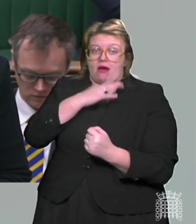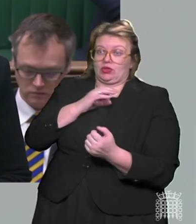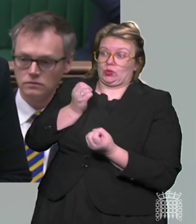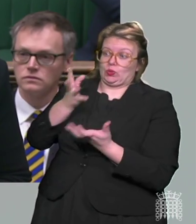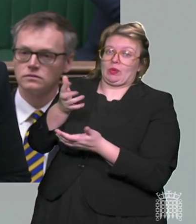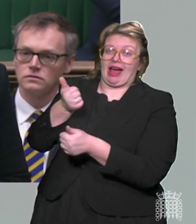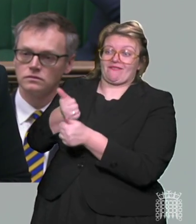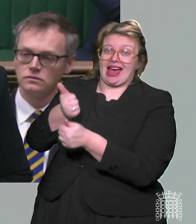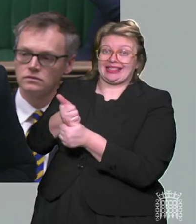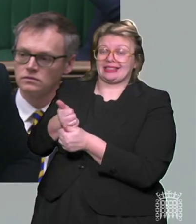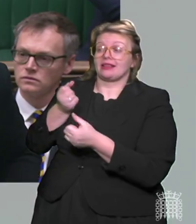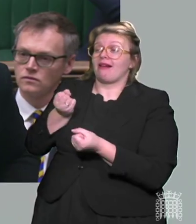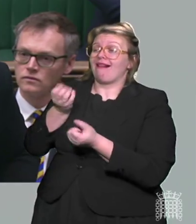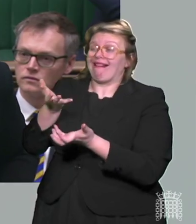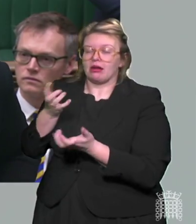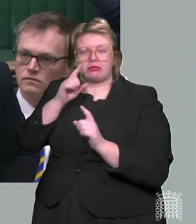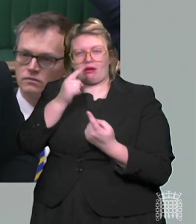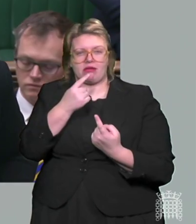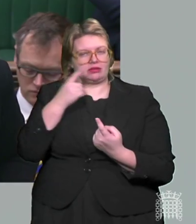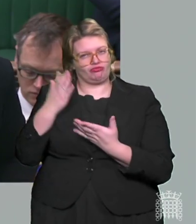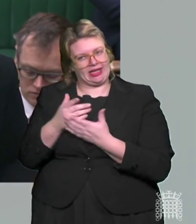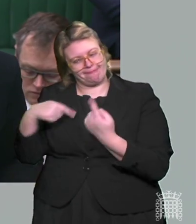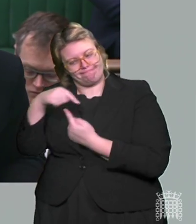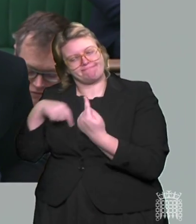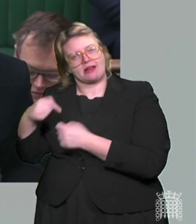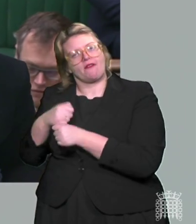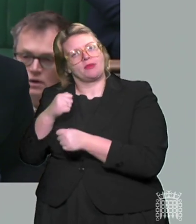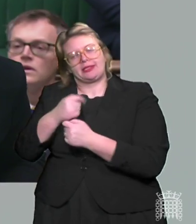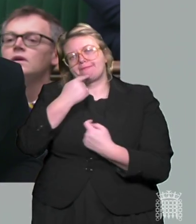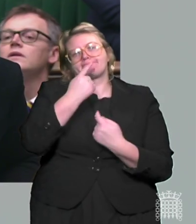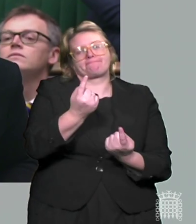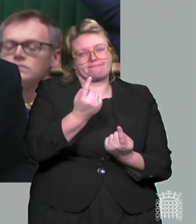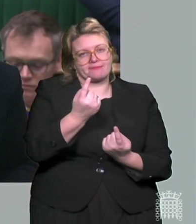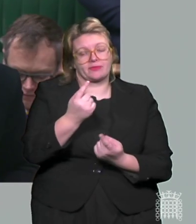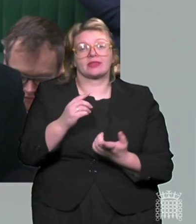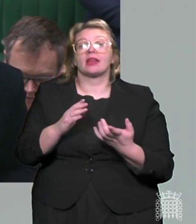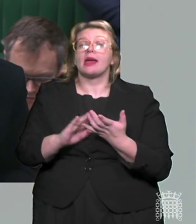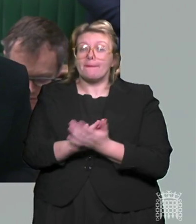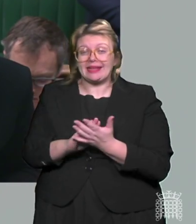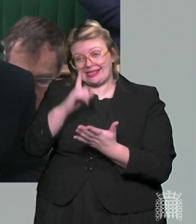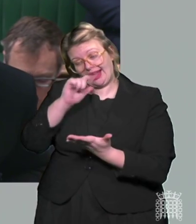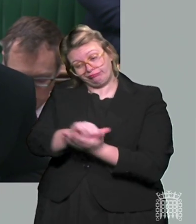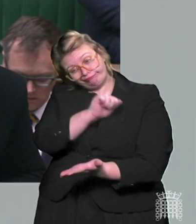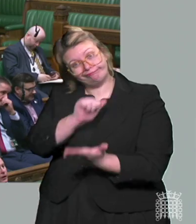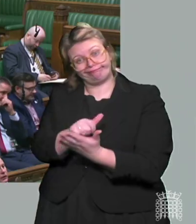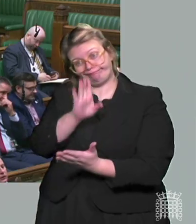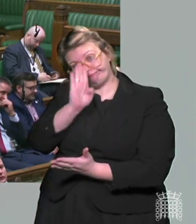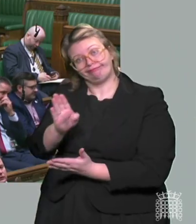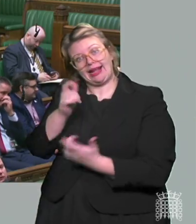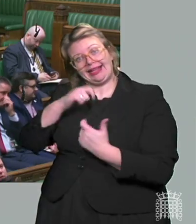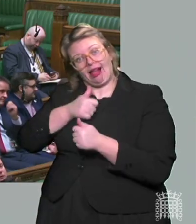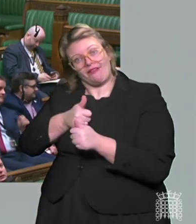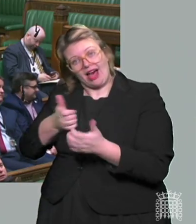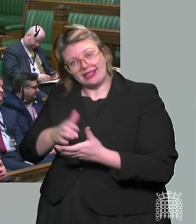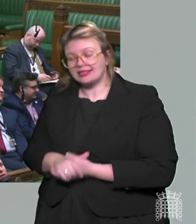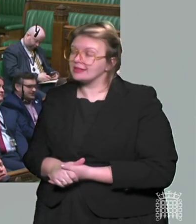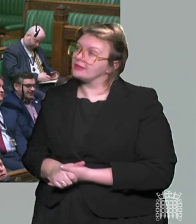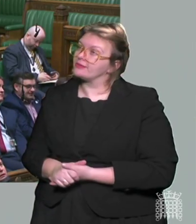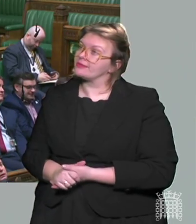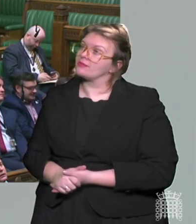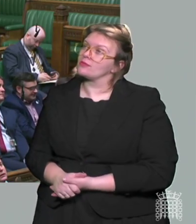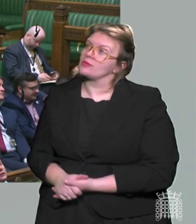This is a live and brutal conflict—we are all agreed on that—and it is right that most of the prosecutions take place in Ukraine, with real-time evidence and with witnesses present.